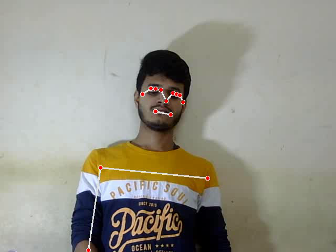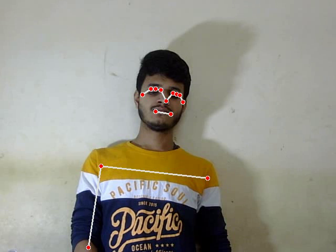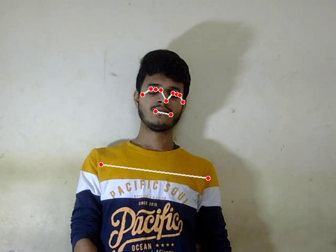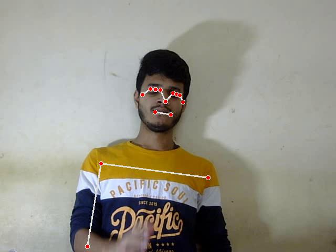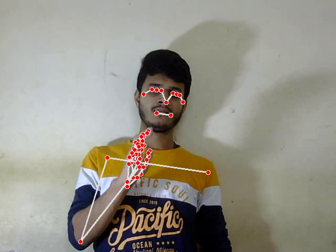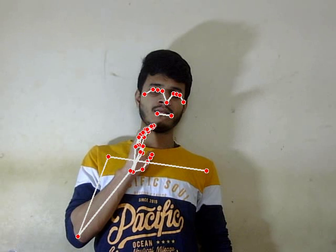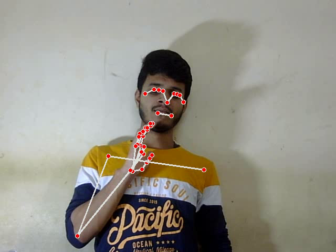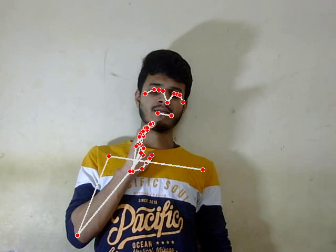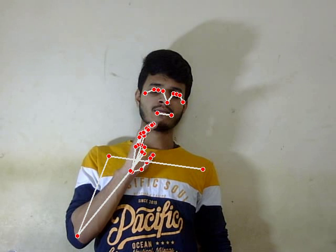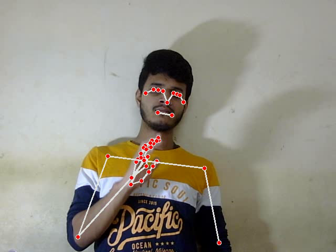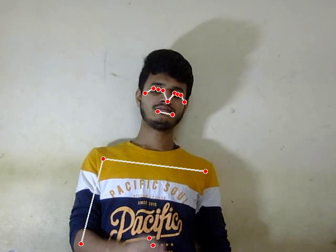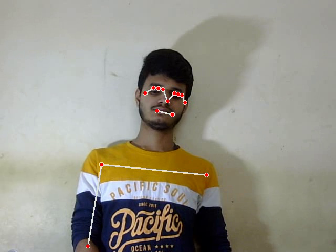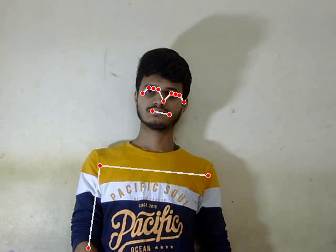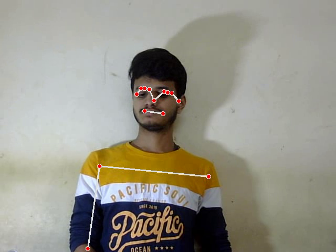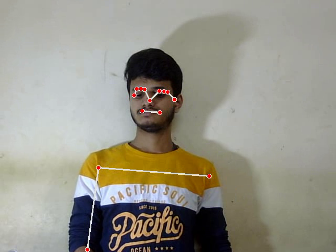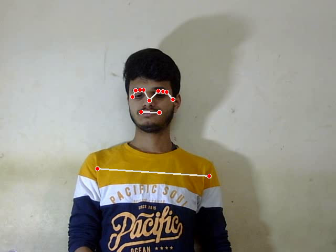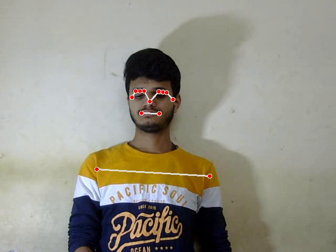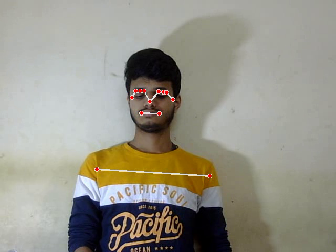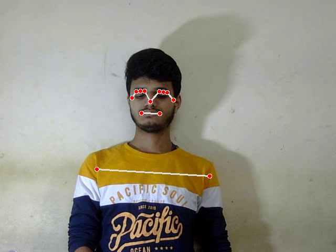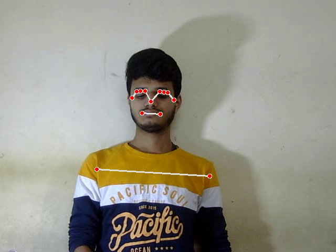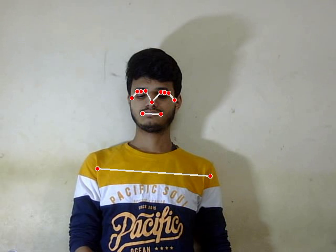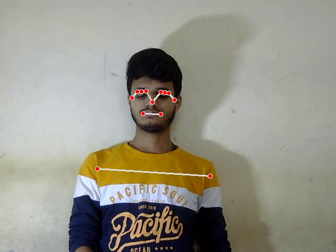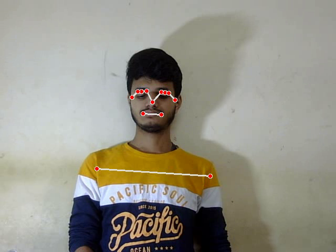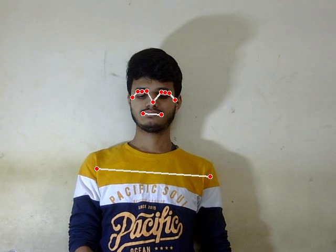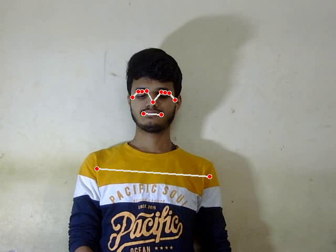fine